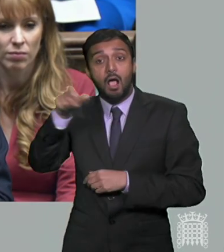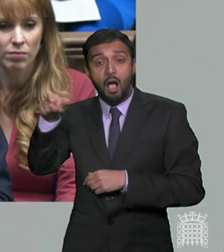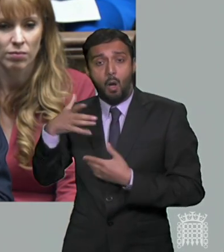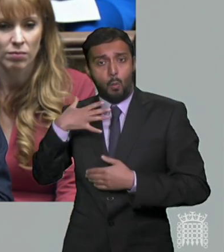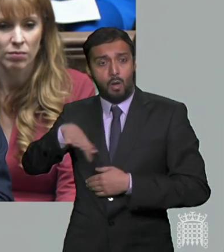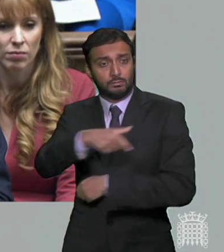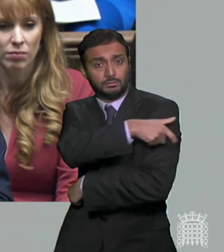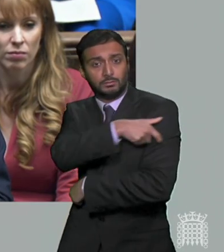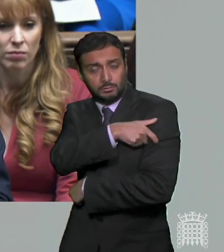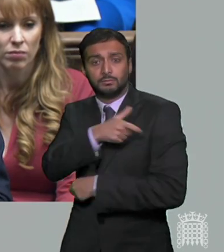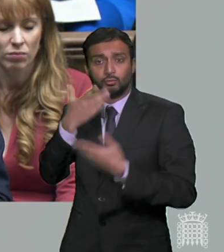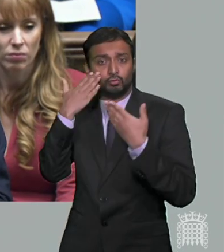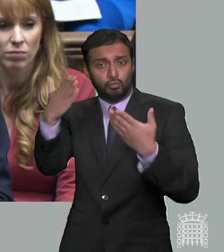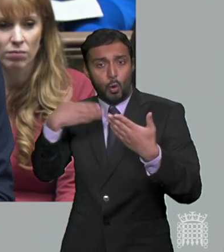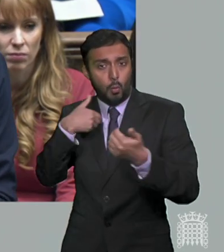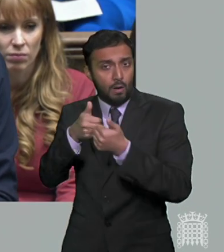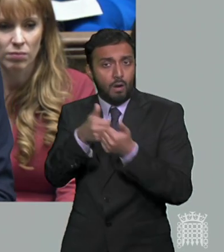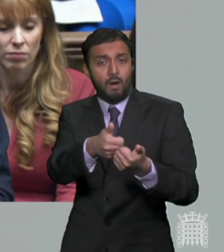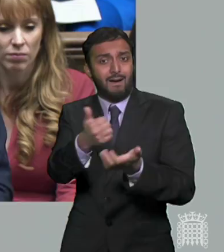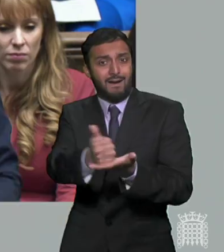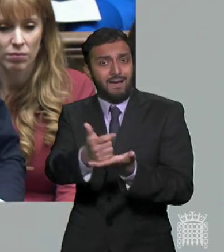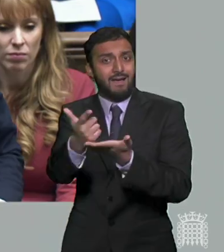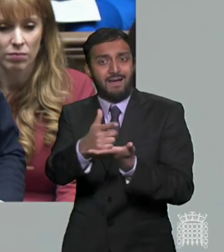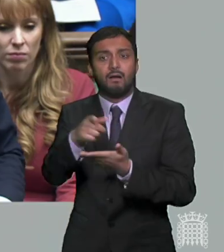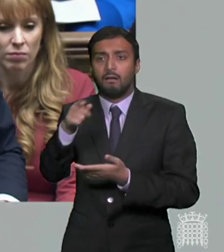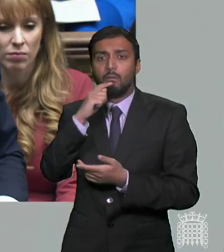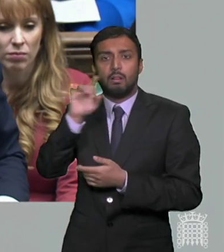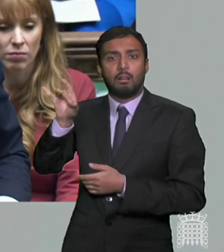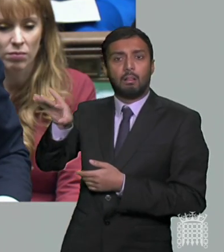Shame on FIFA.